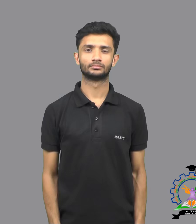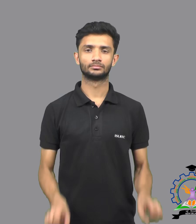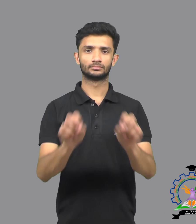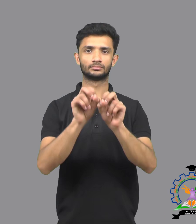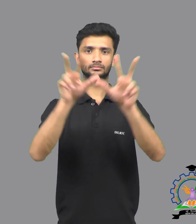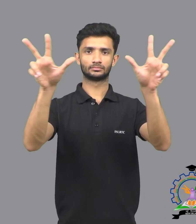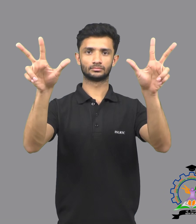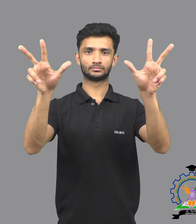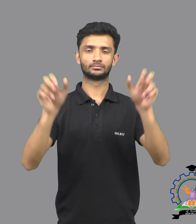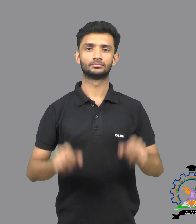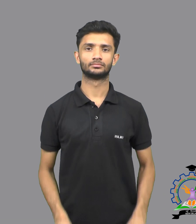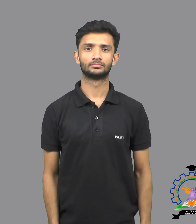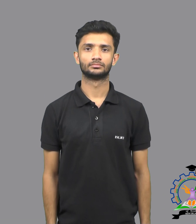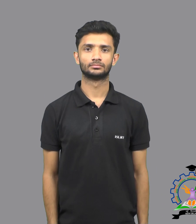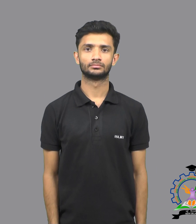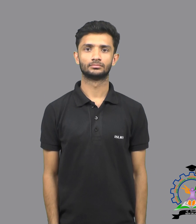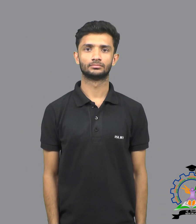Youth Association of the Deaf (India)